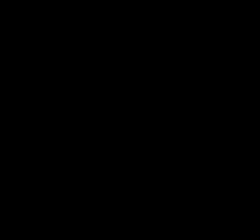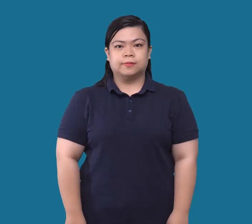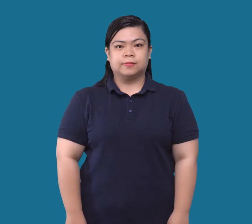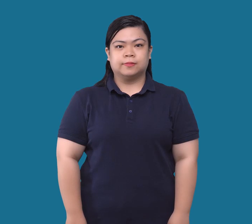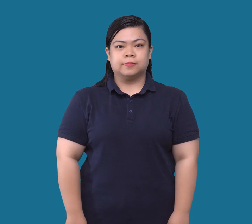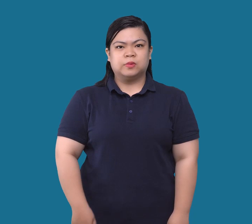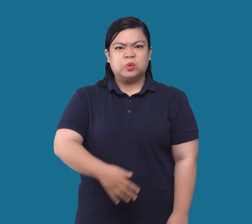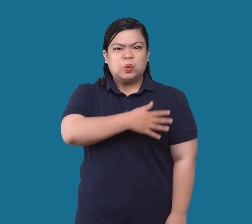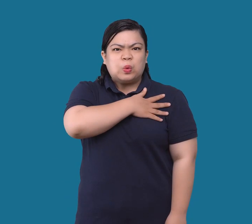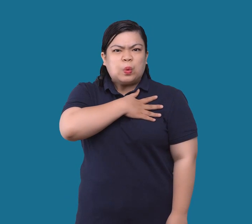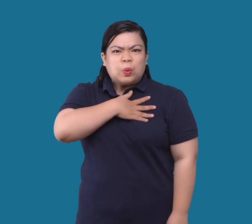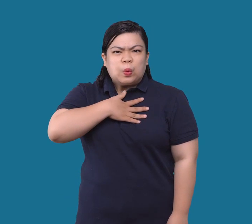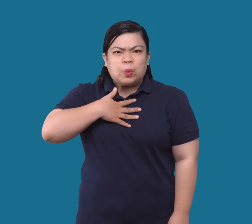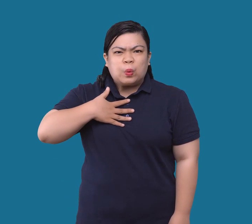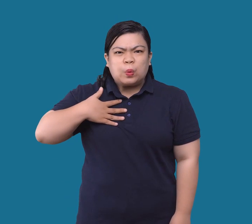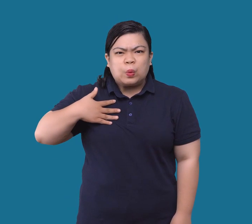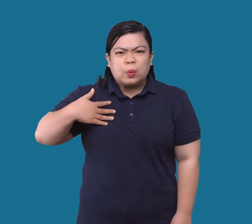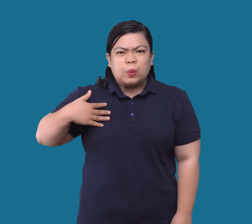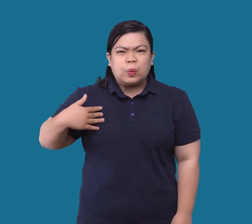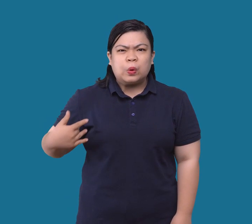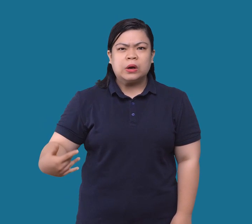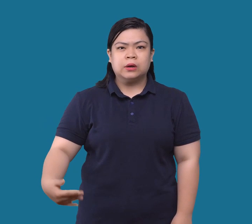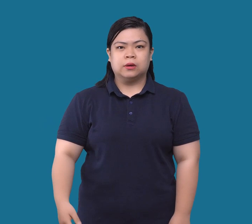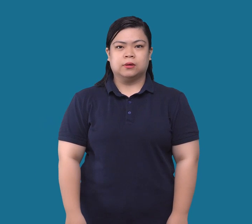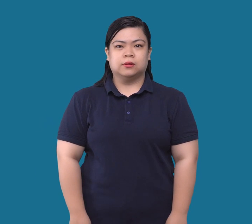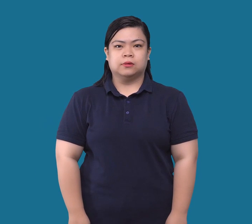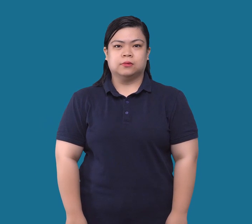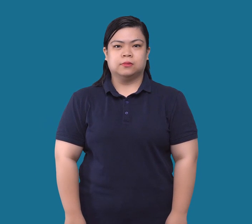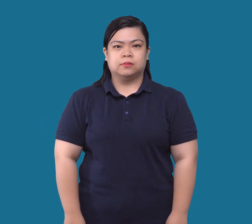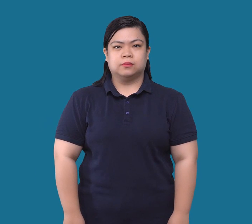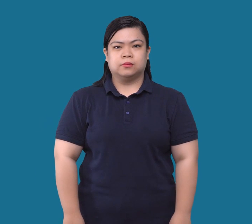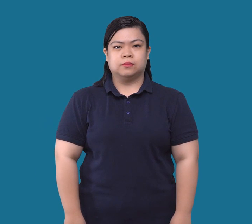lâu